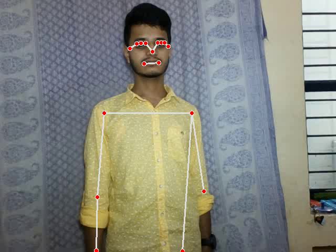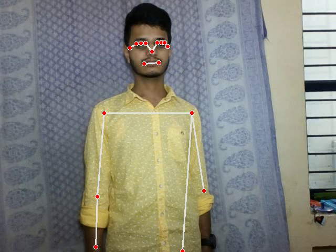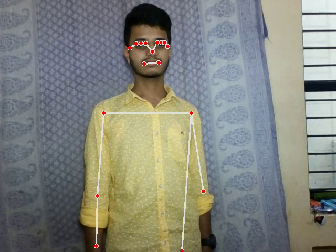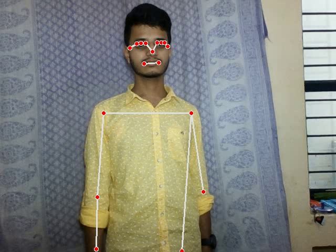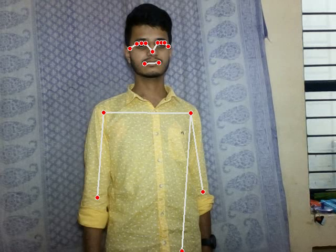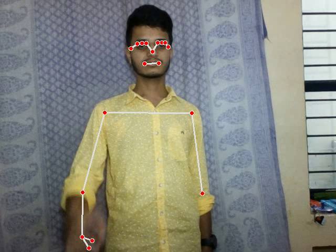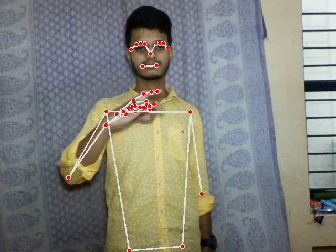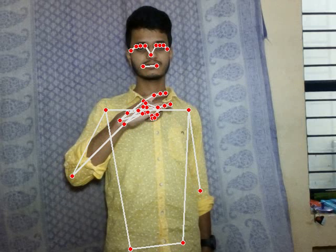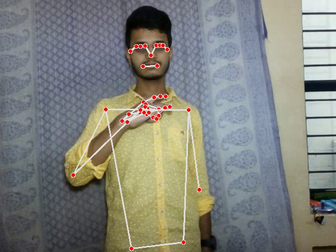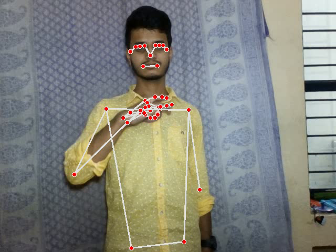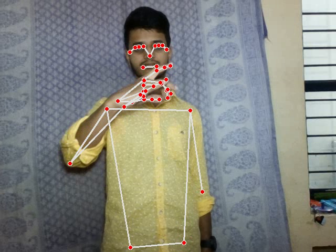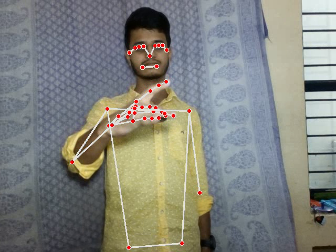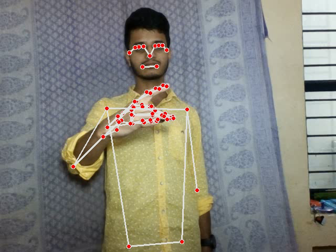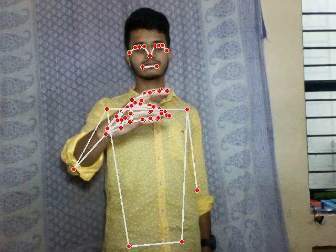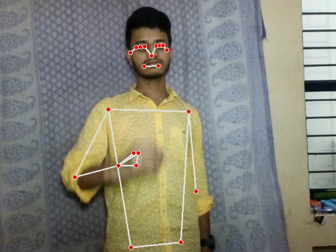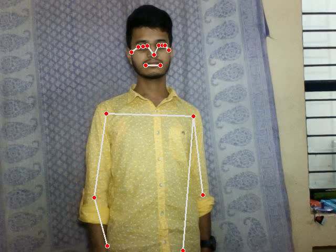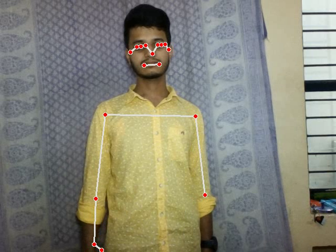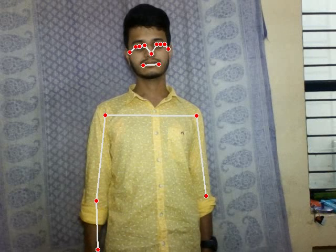like